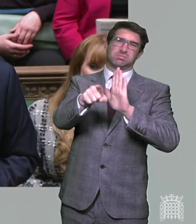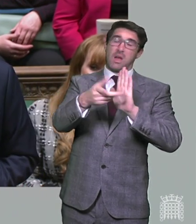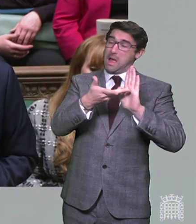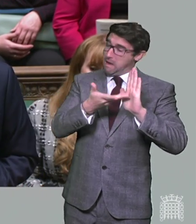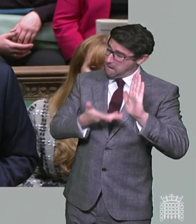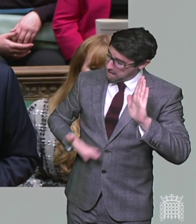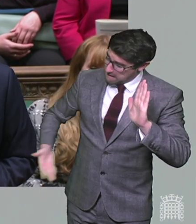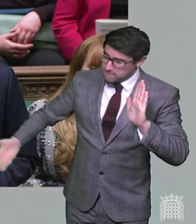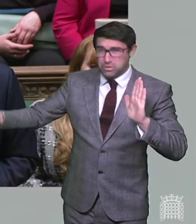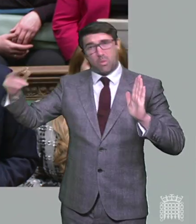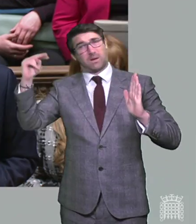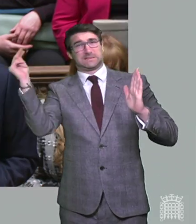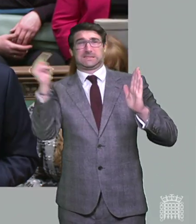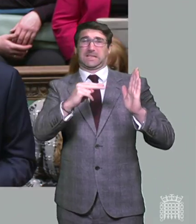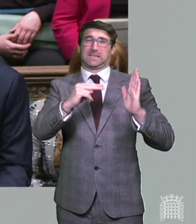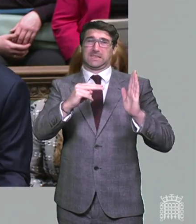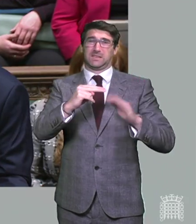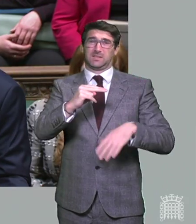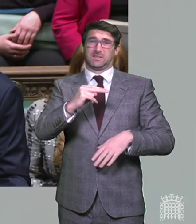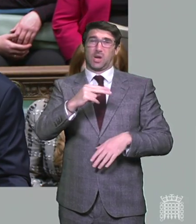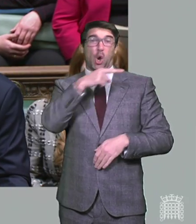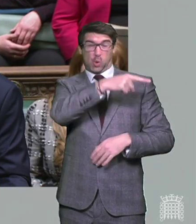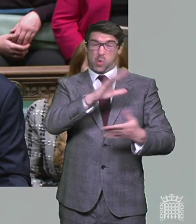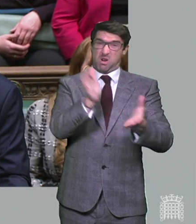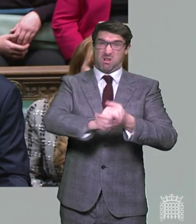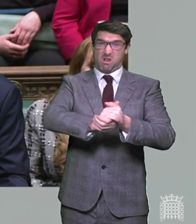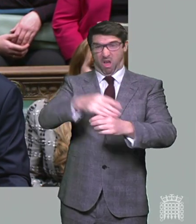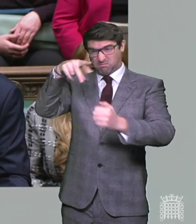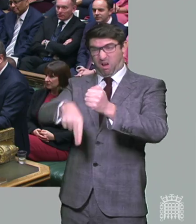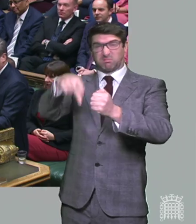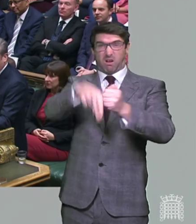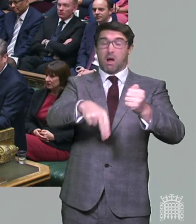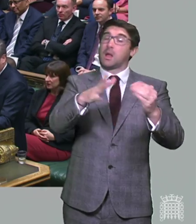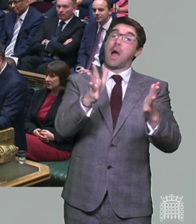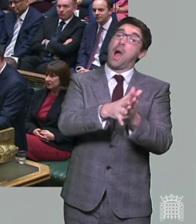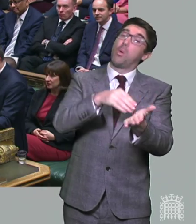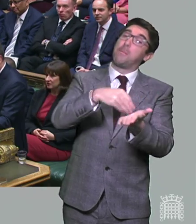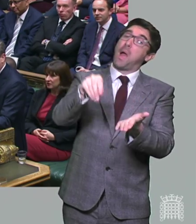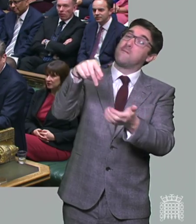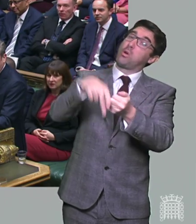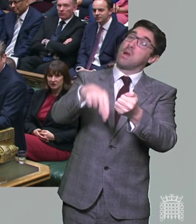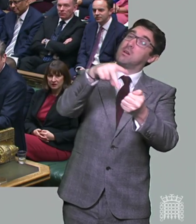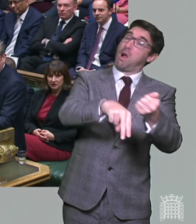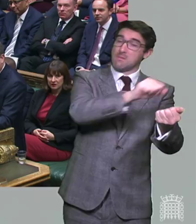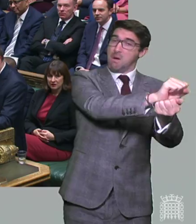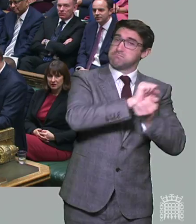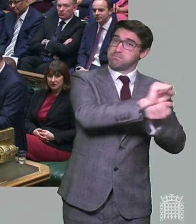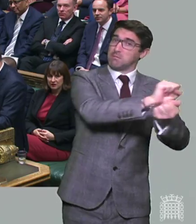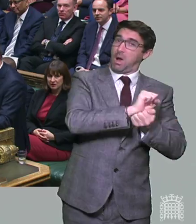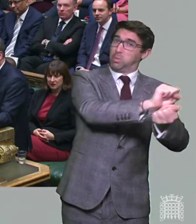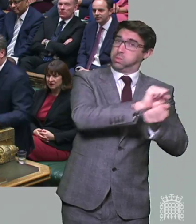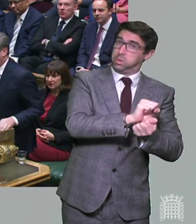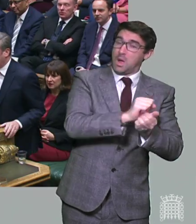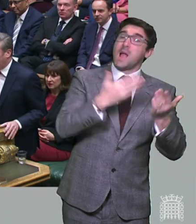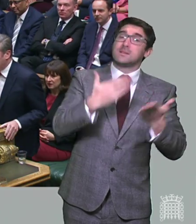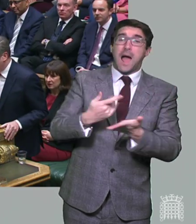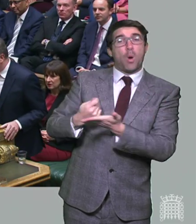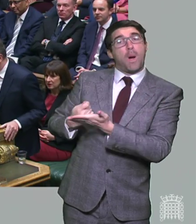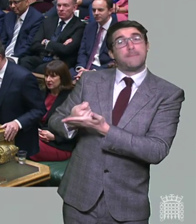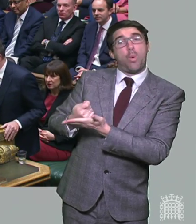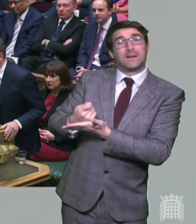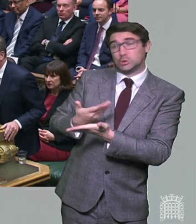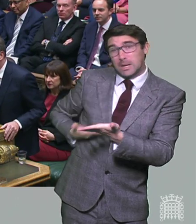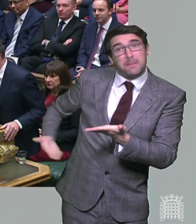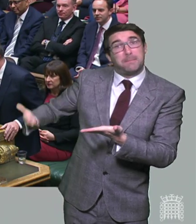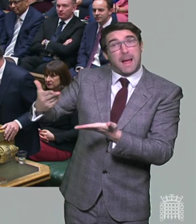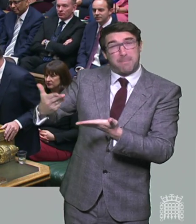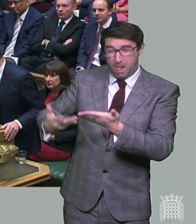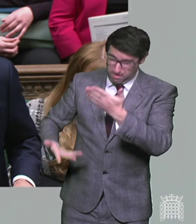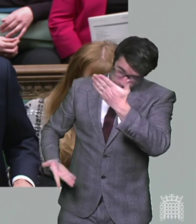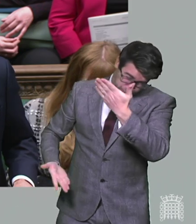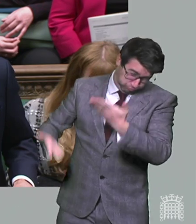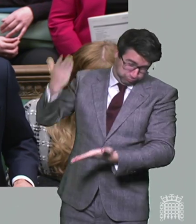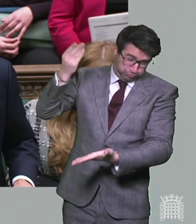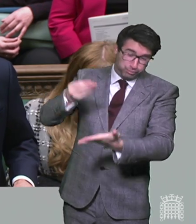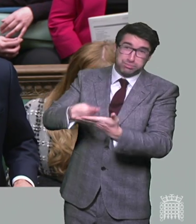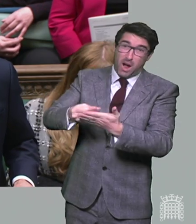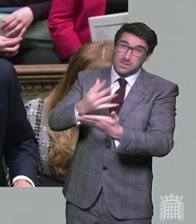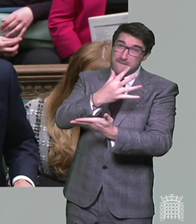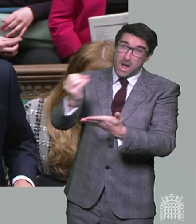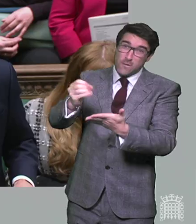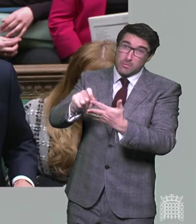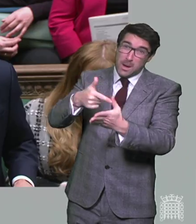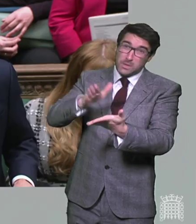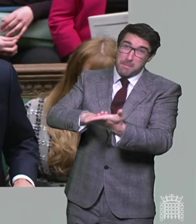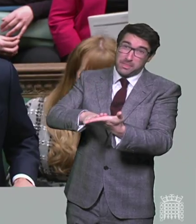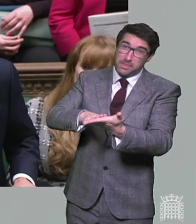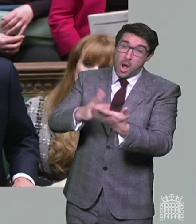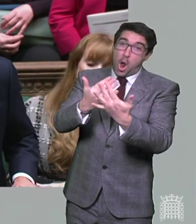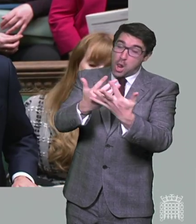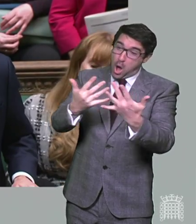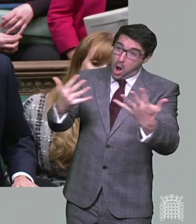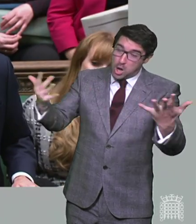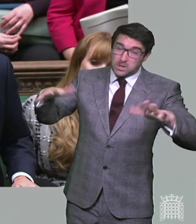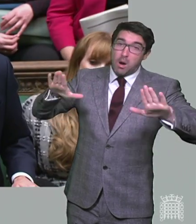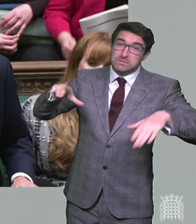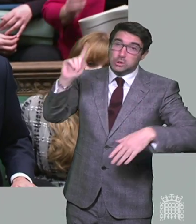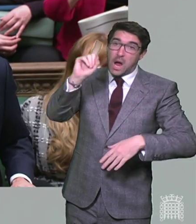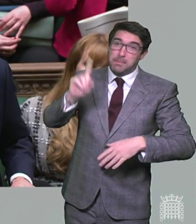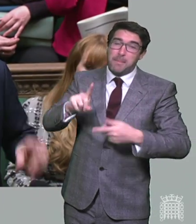The Tories went on a borrowing spree, sending mortgage rates through the roof—they are skyrocketing by £500 a month—and for nearly 2 million homeowners, their fixed-rate deals are coming to an end next year.